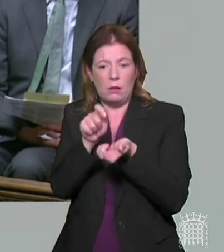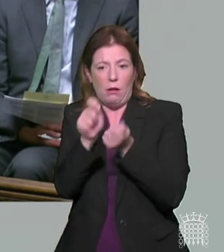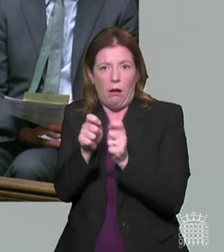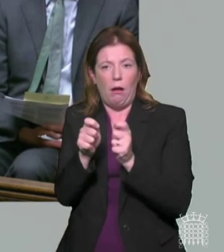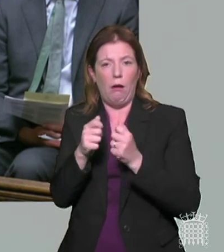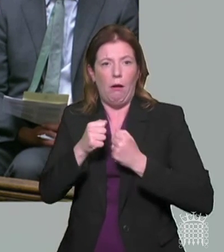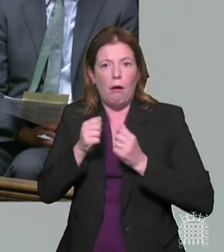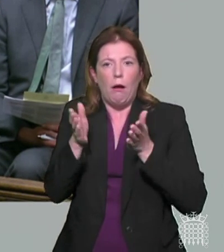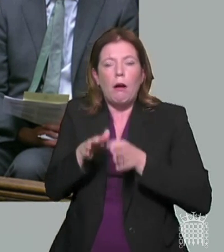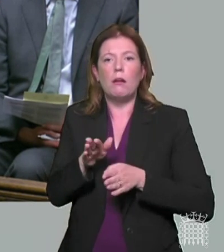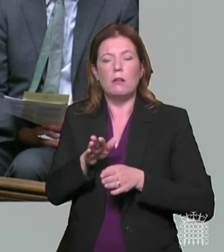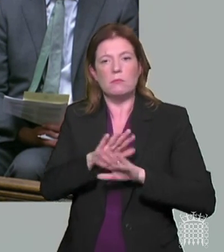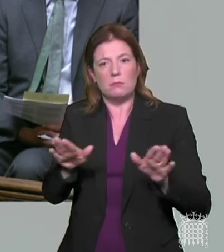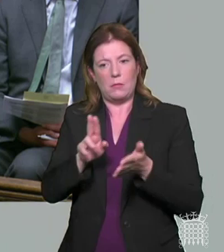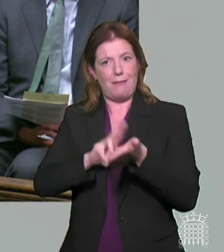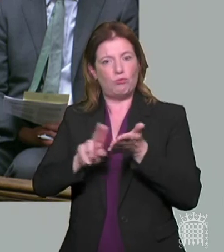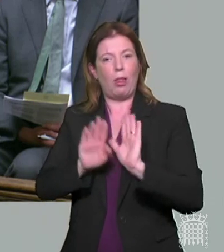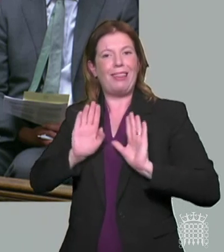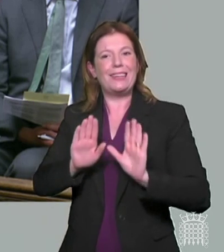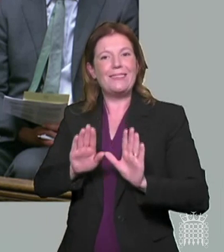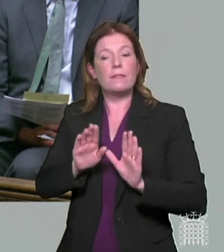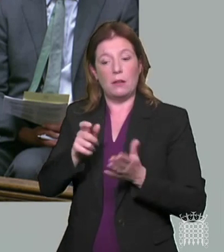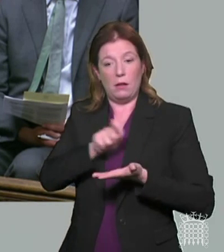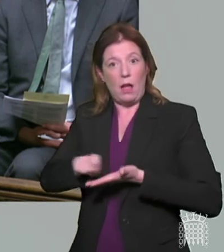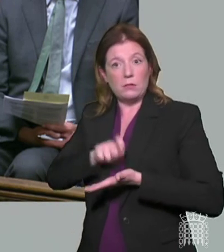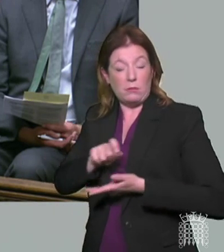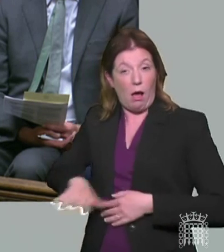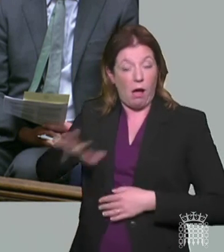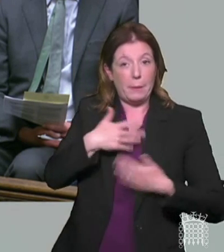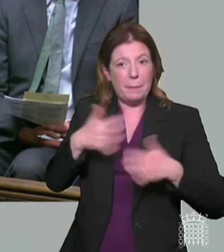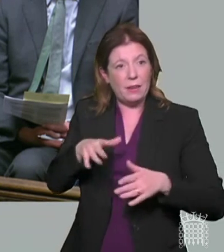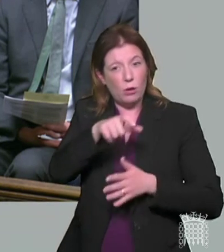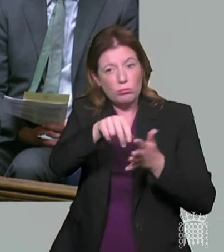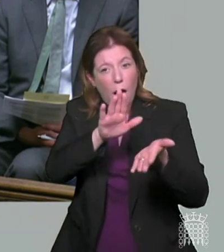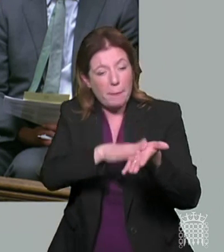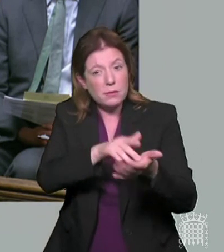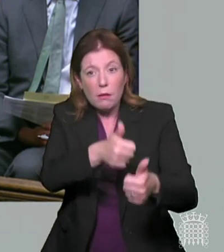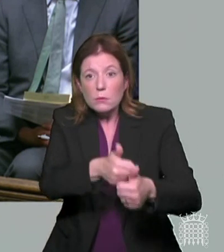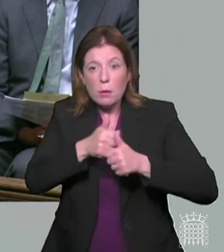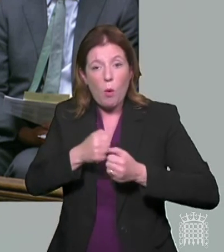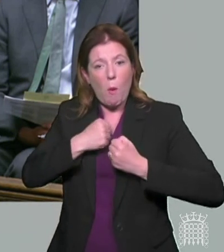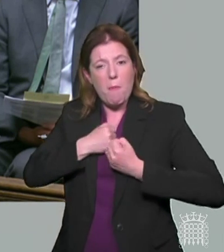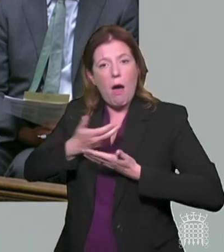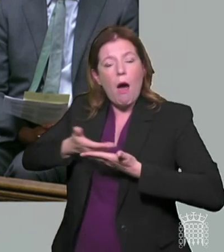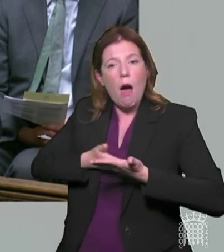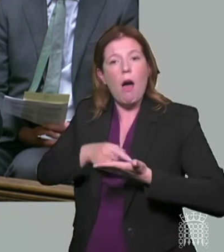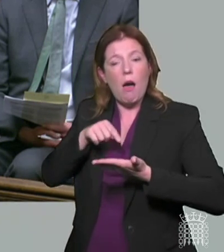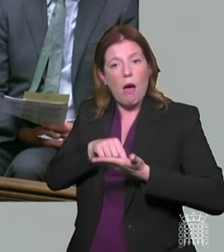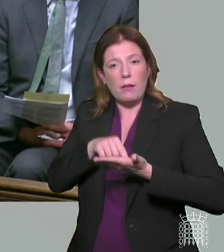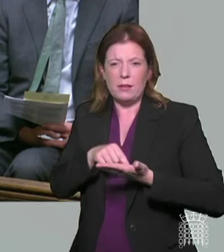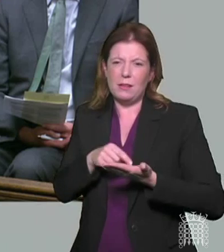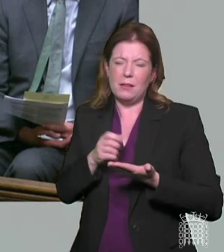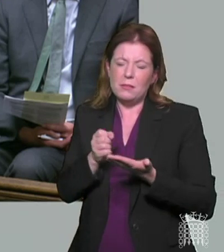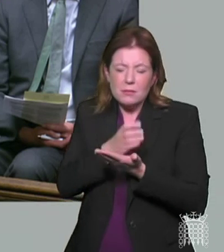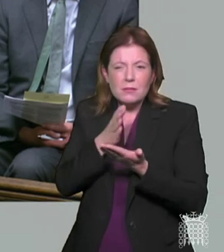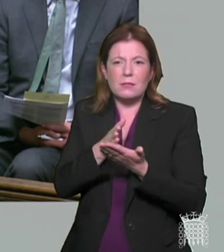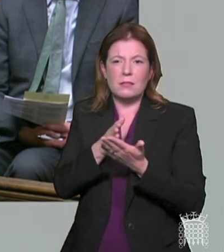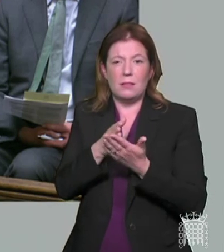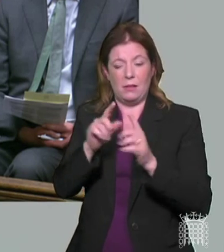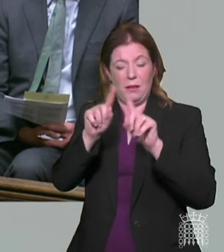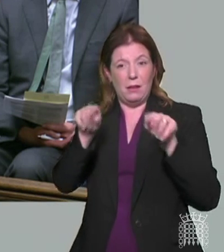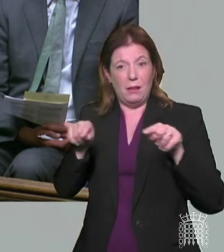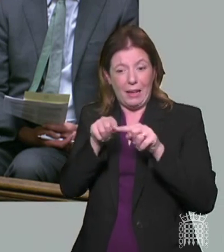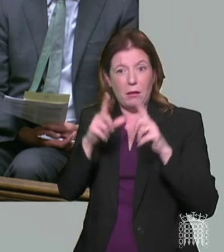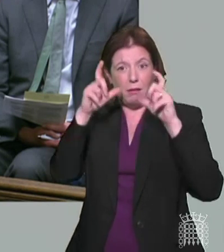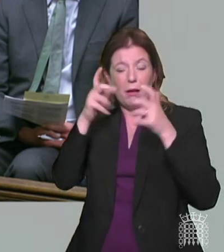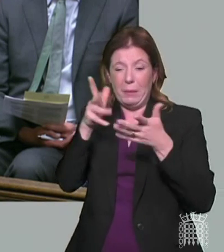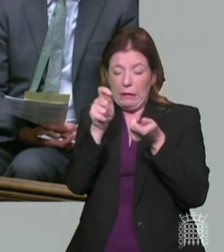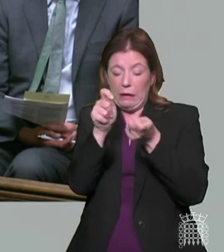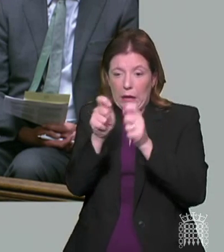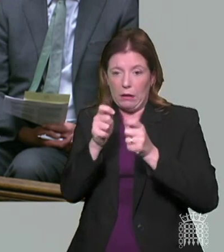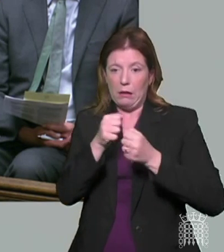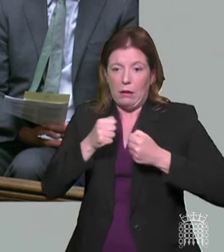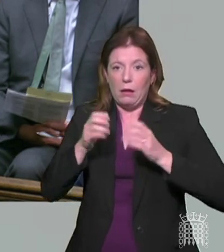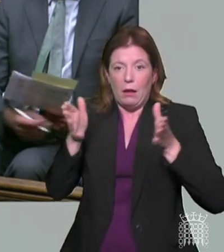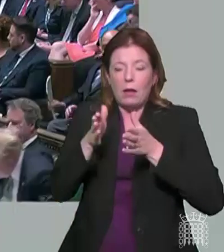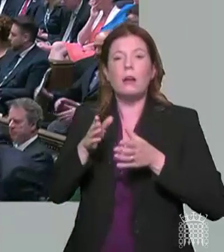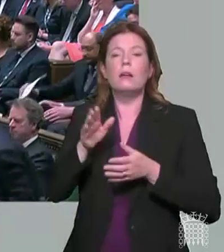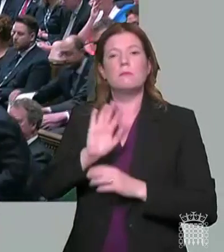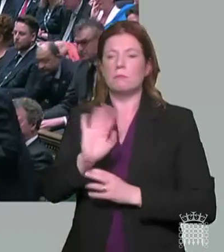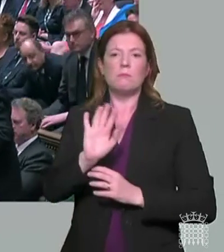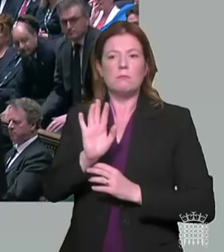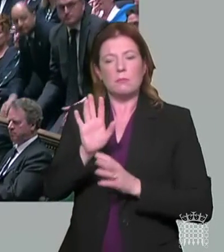Will the Prime Minister support that pledge? For those who do not take that pledge, will he vow to make sure that we consider labelling digitally altered images where body proportions are affected?